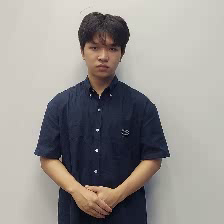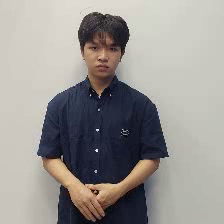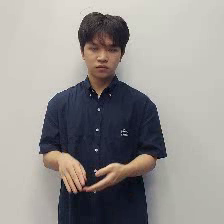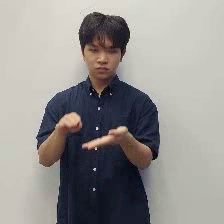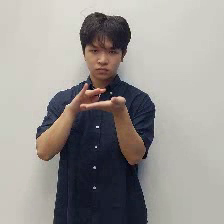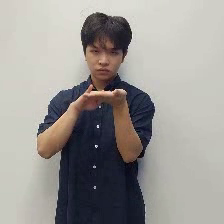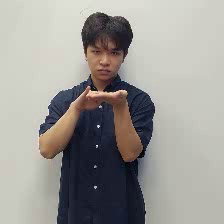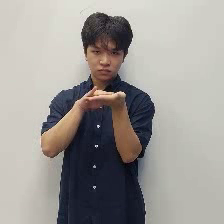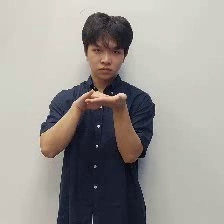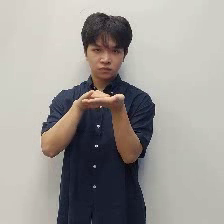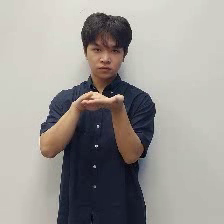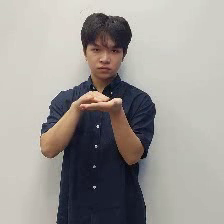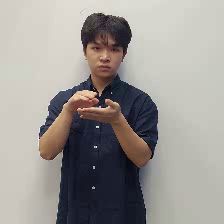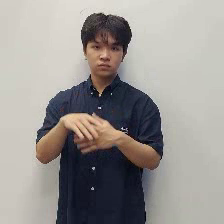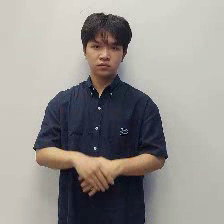Xin lỗi